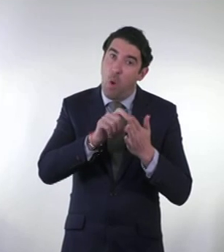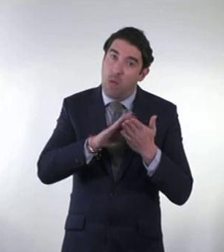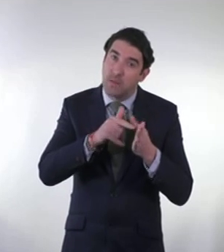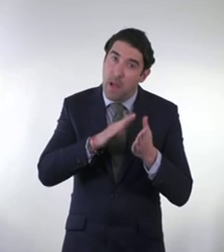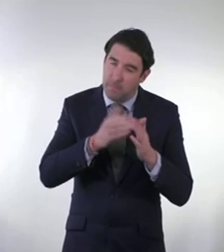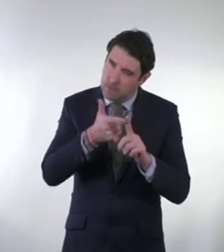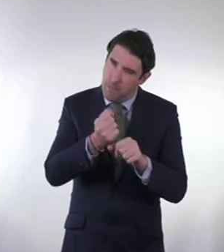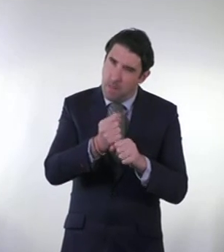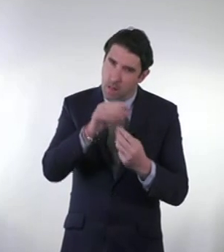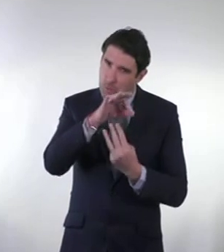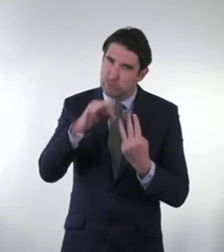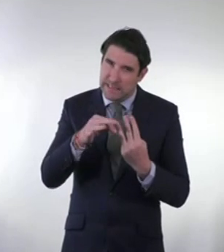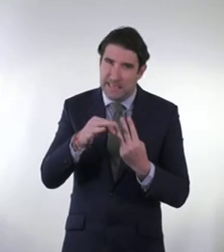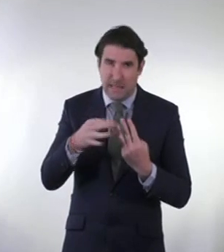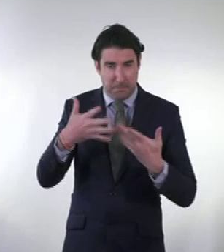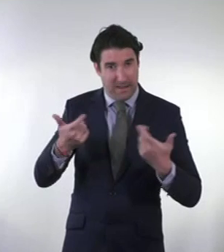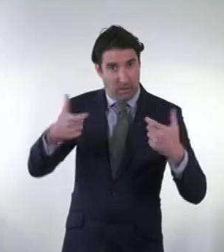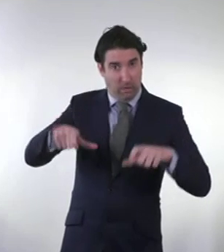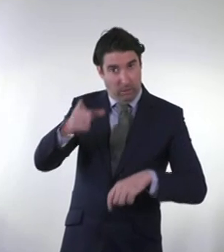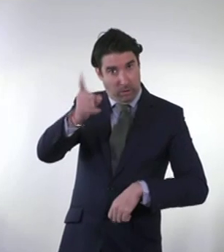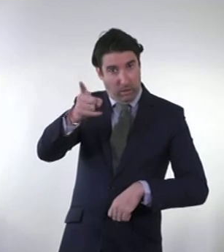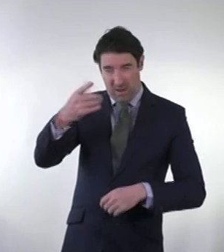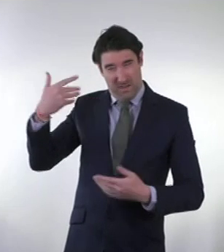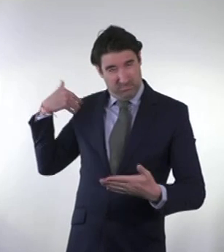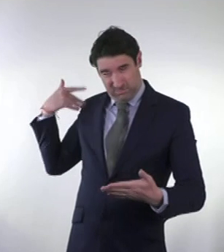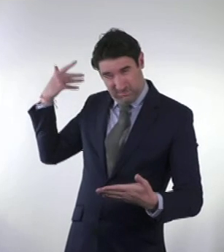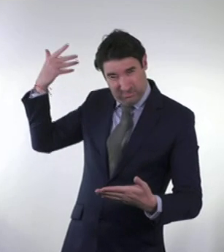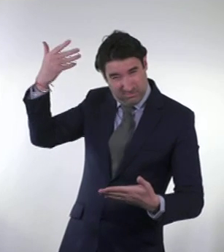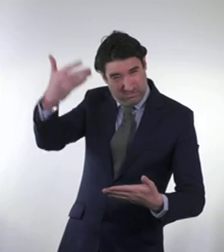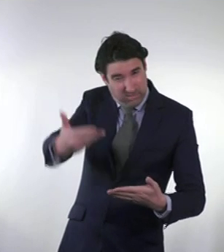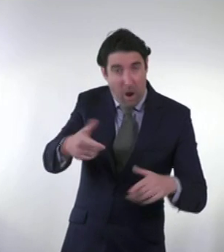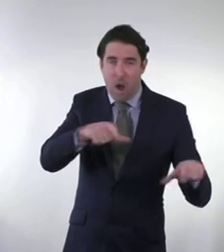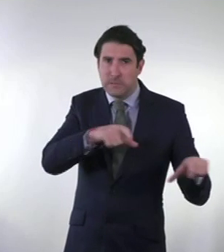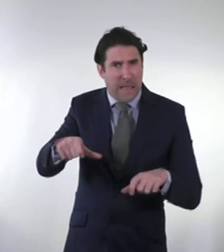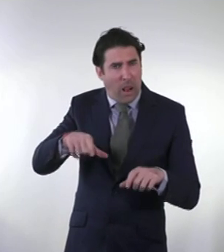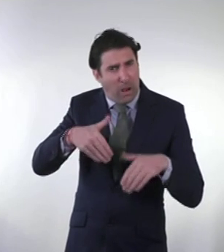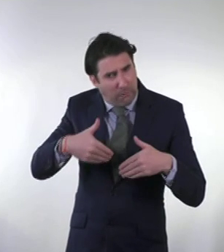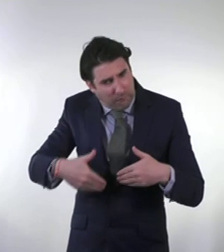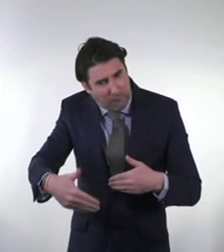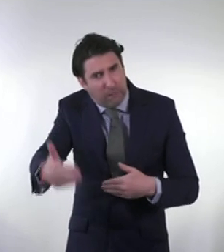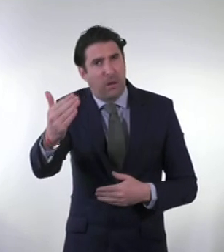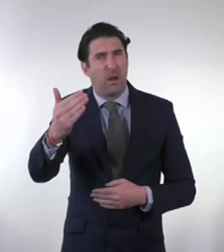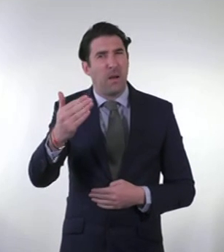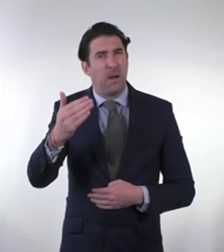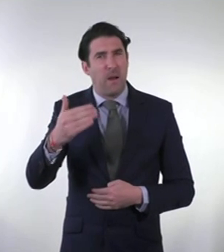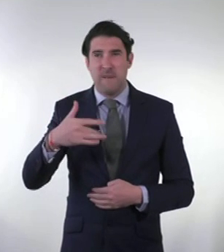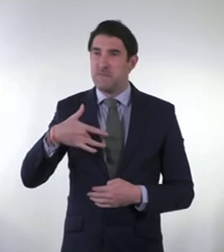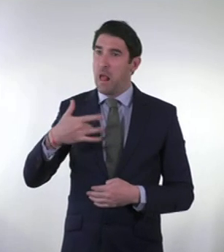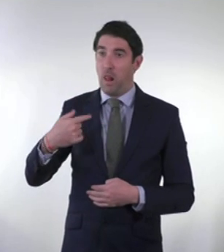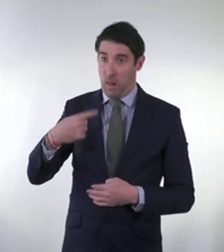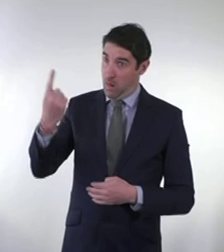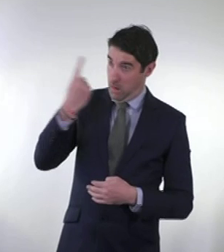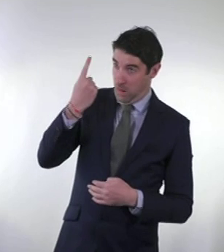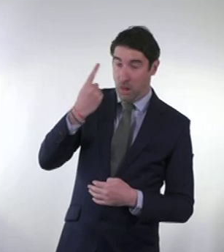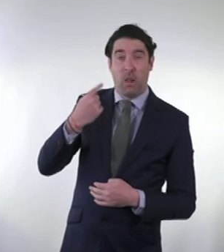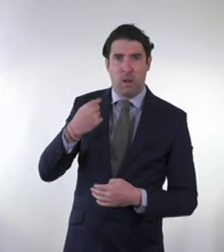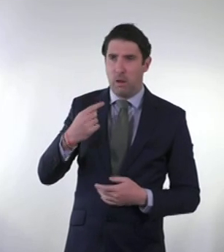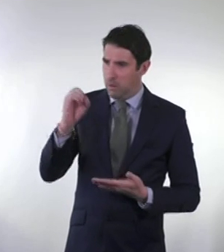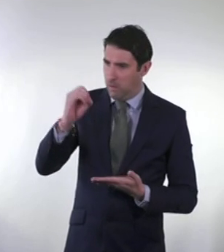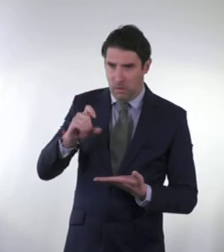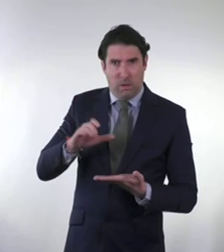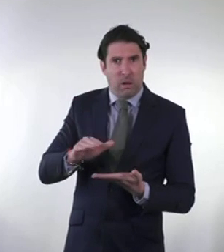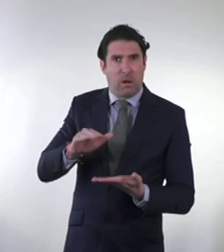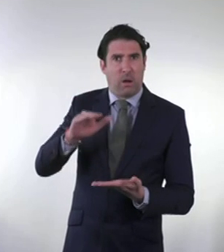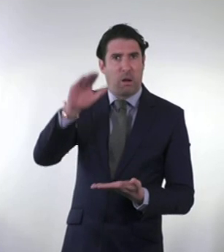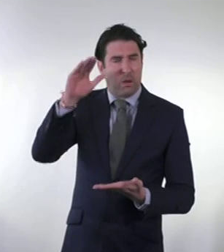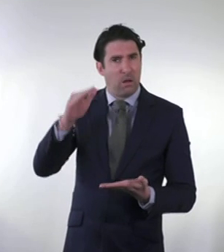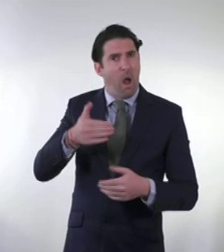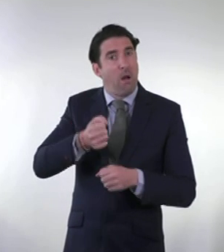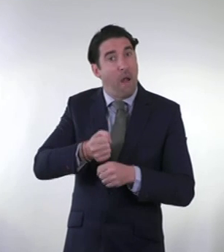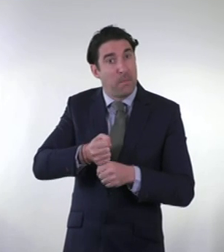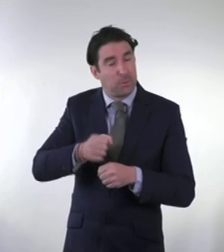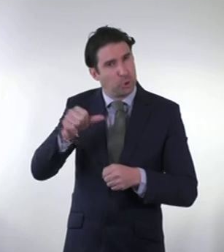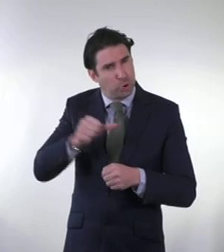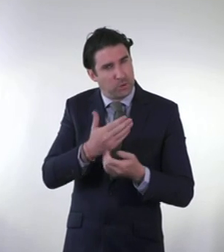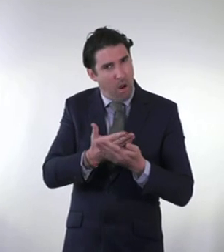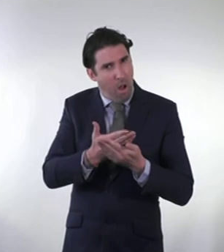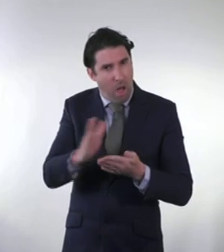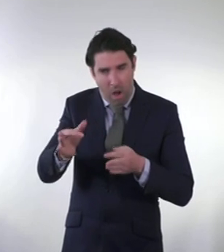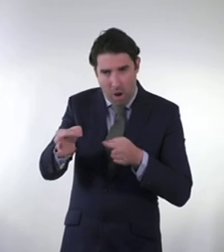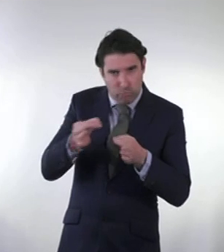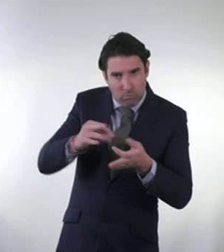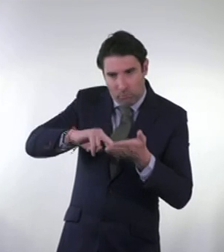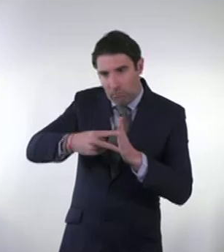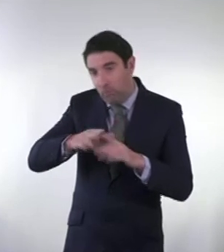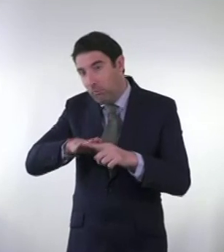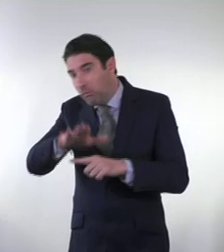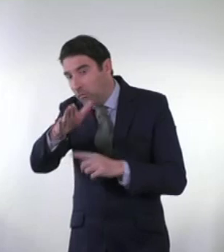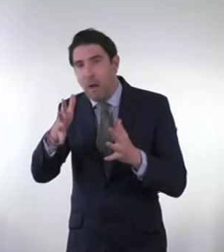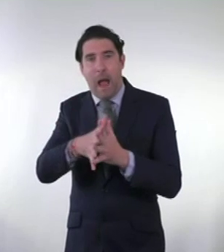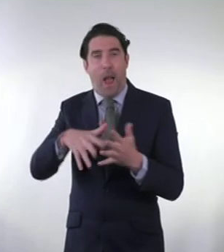For many of those communities that are affected, things feel like they are getting worse, not better, so I ask a question on their behalf: what is the Prime Minister’s strategy for bringing these places out of restrictions so that people can see their families again?